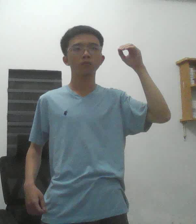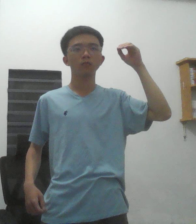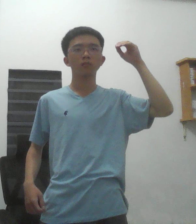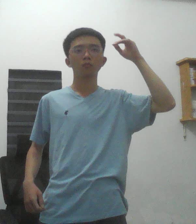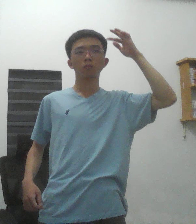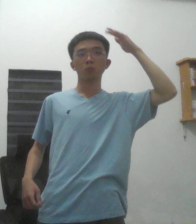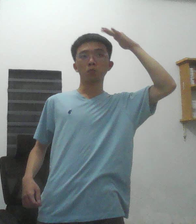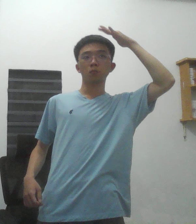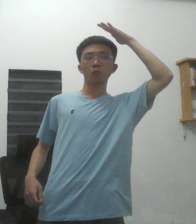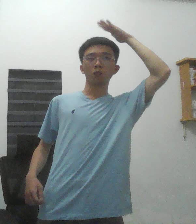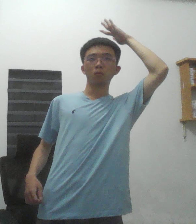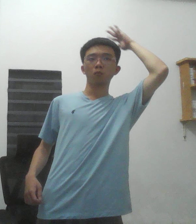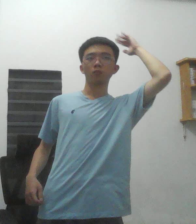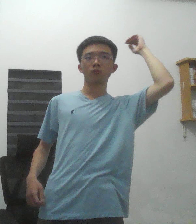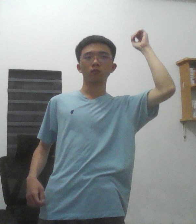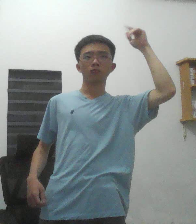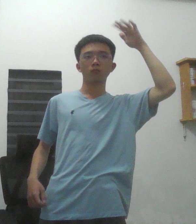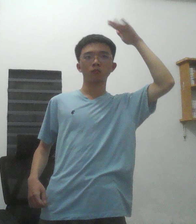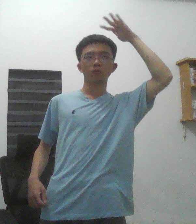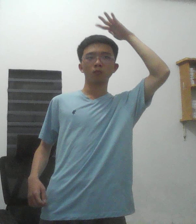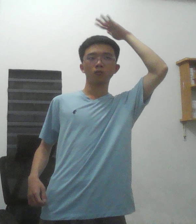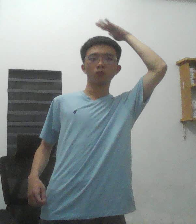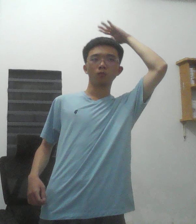vo ly